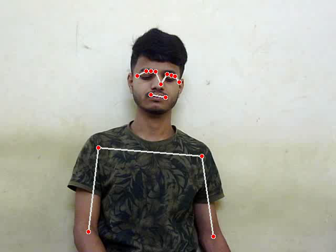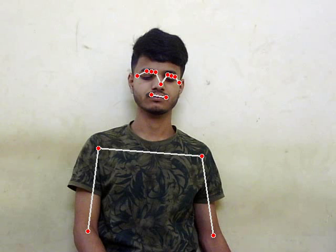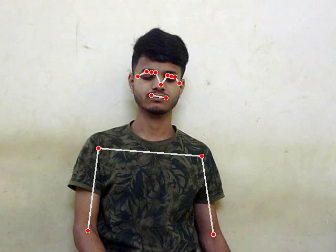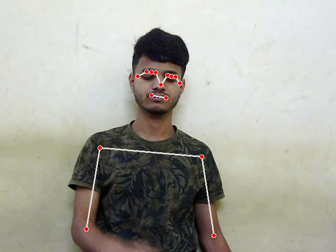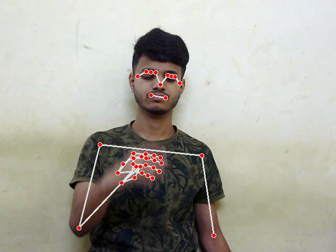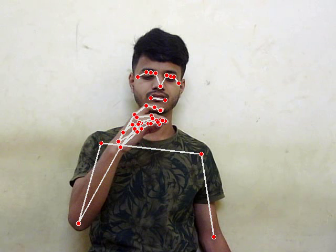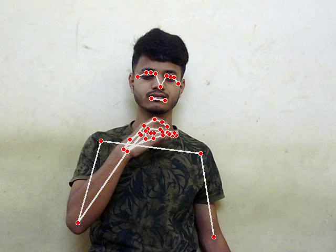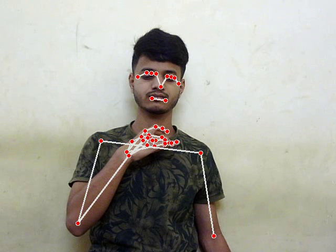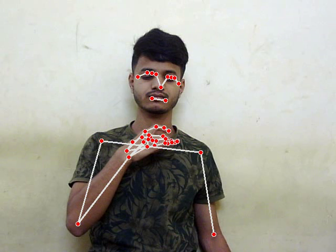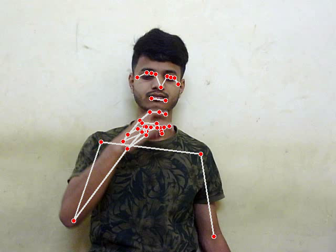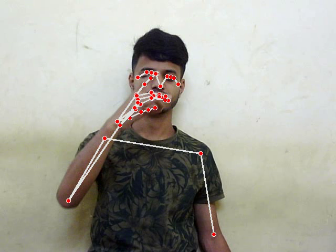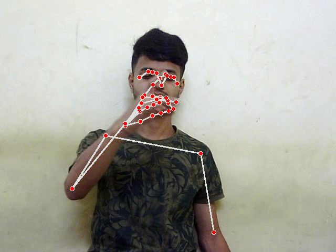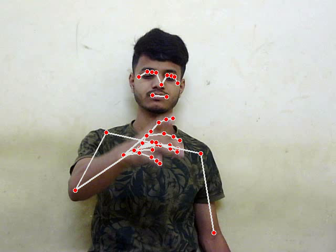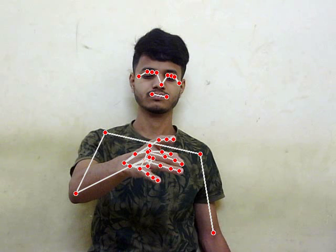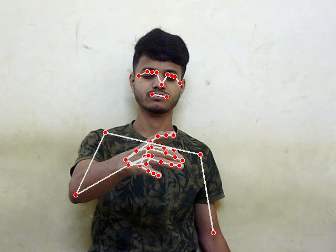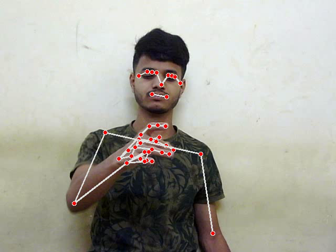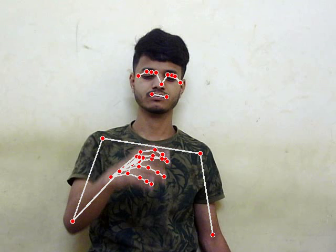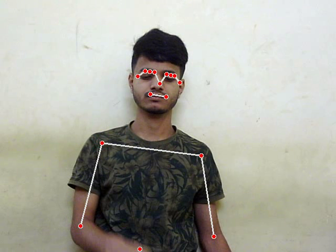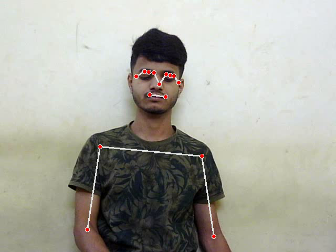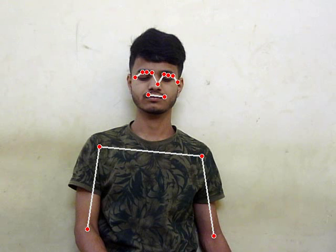like